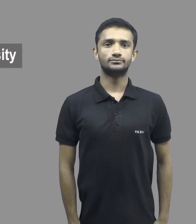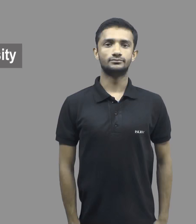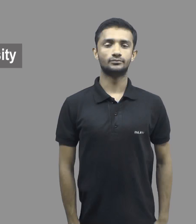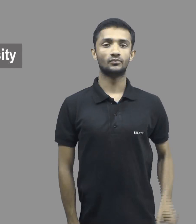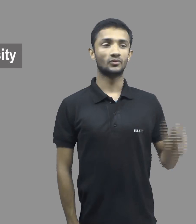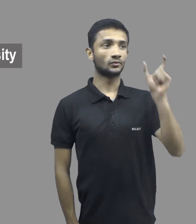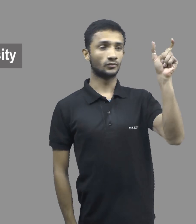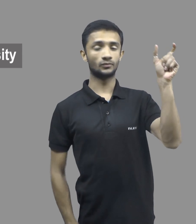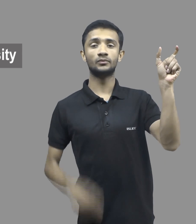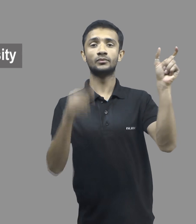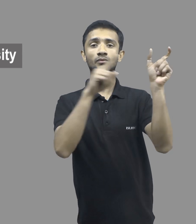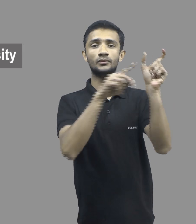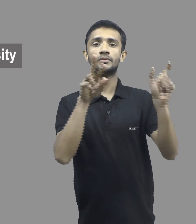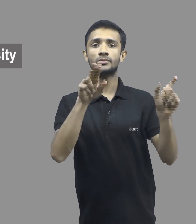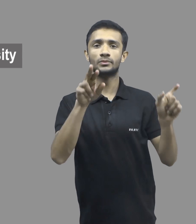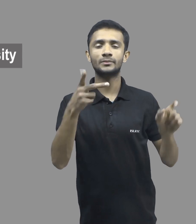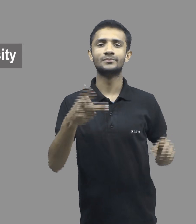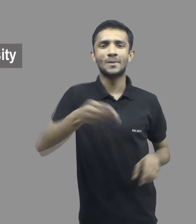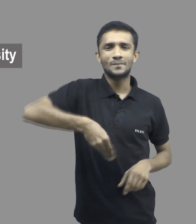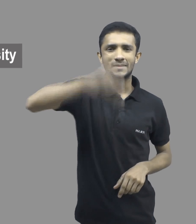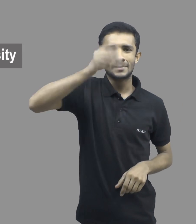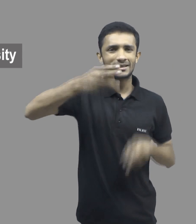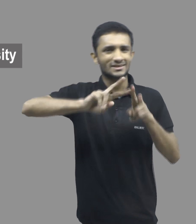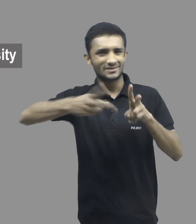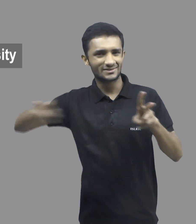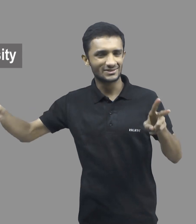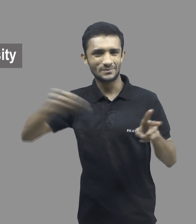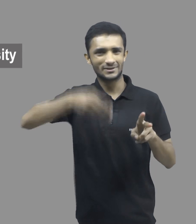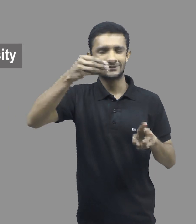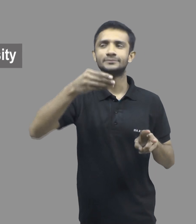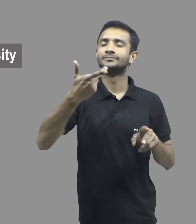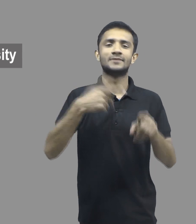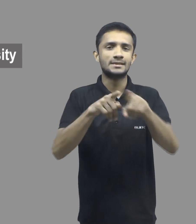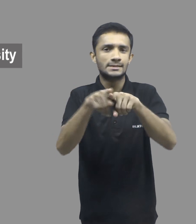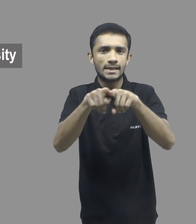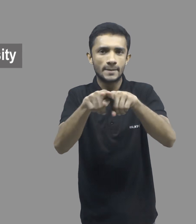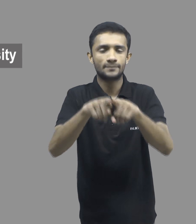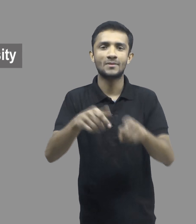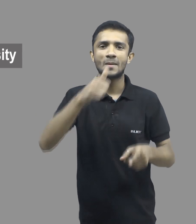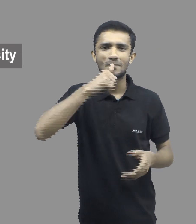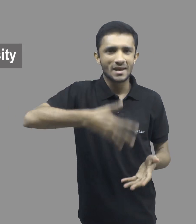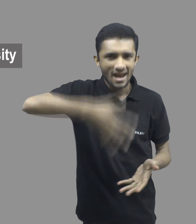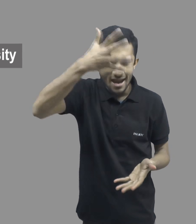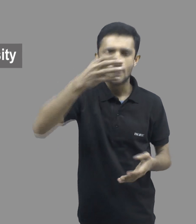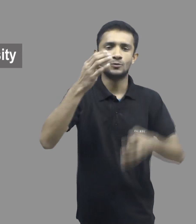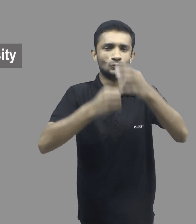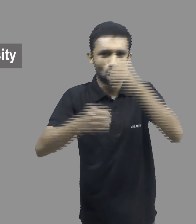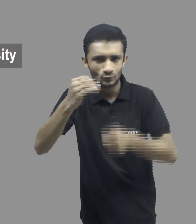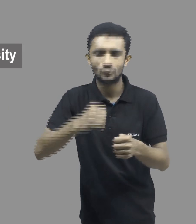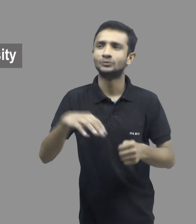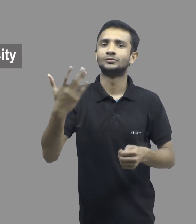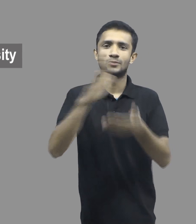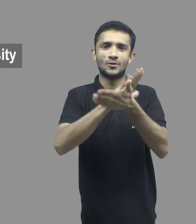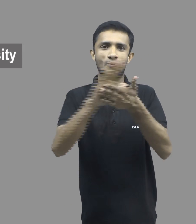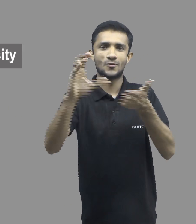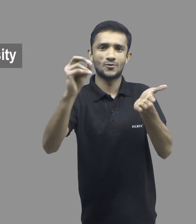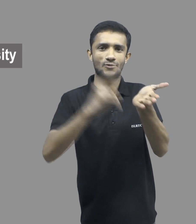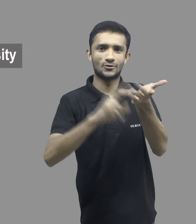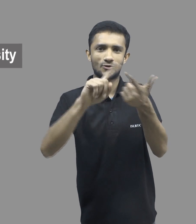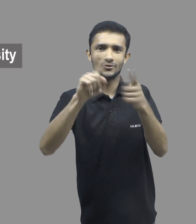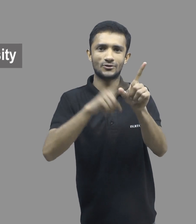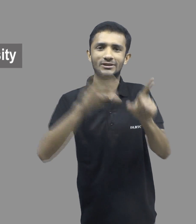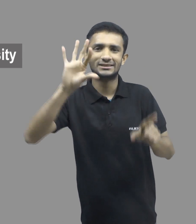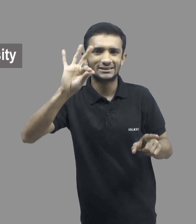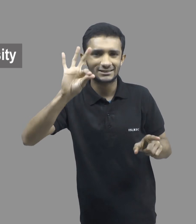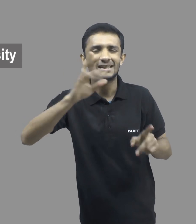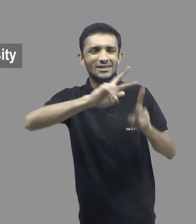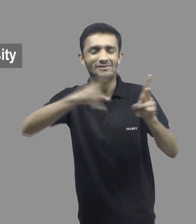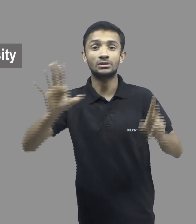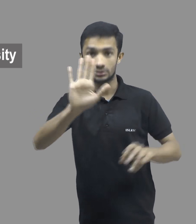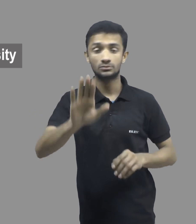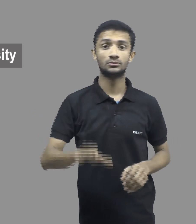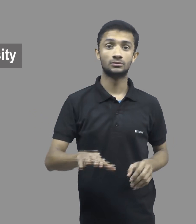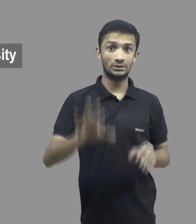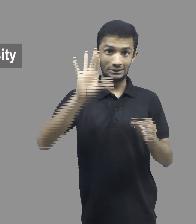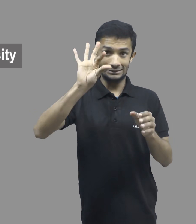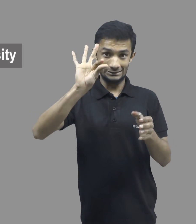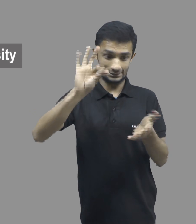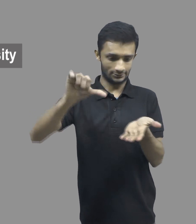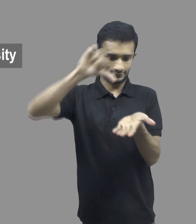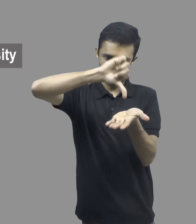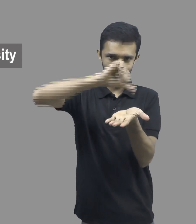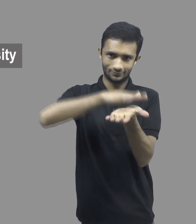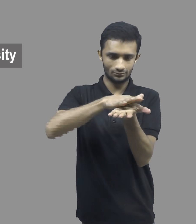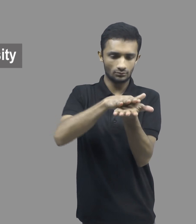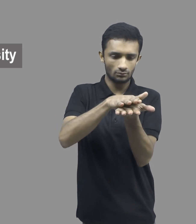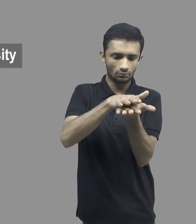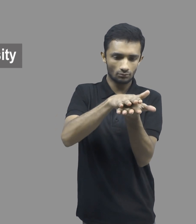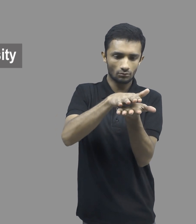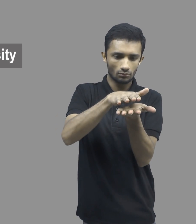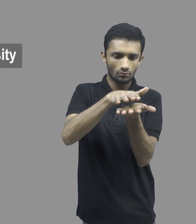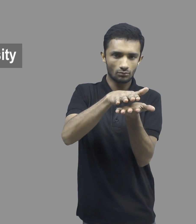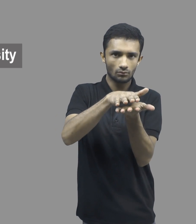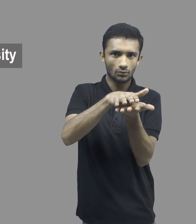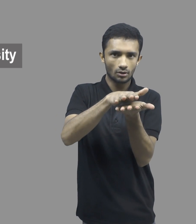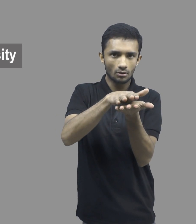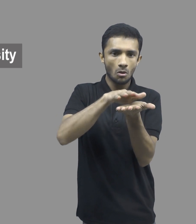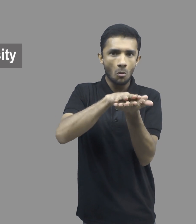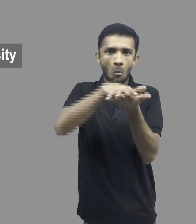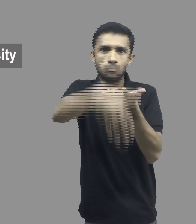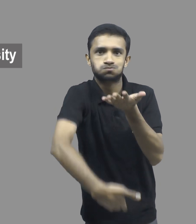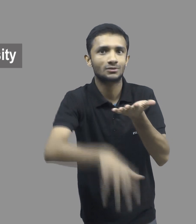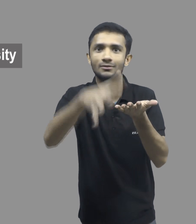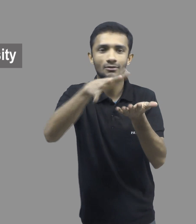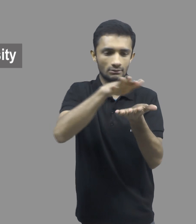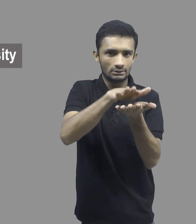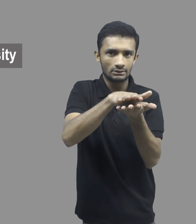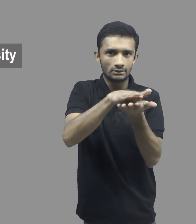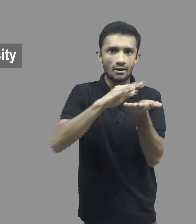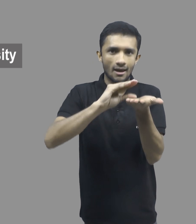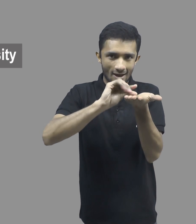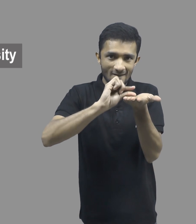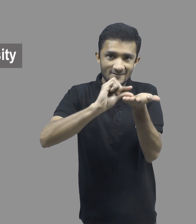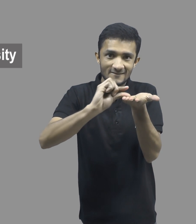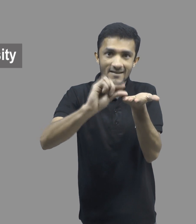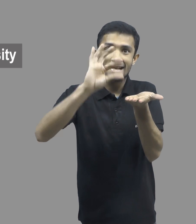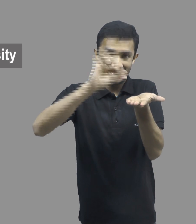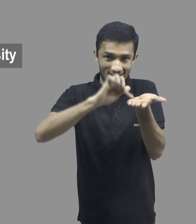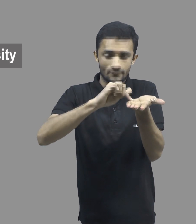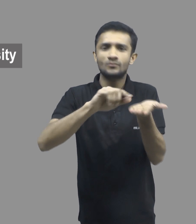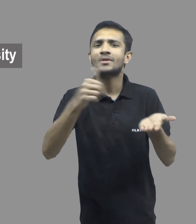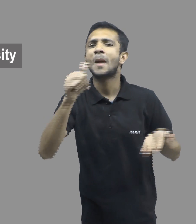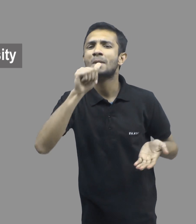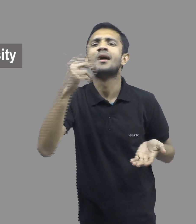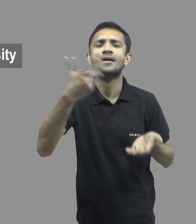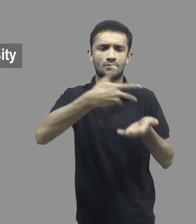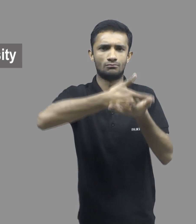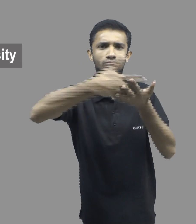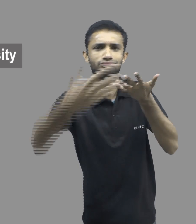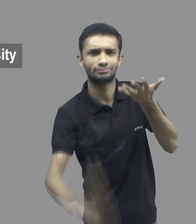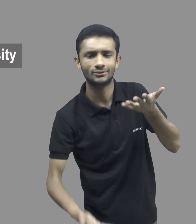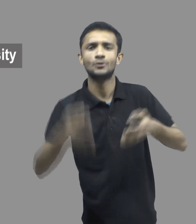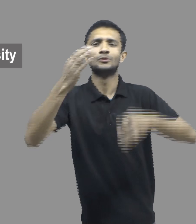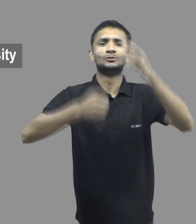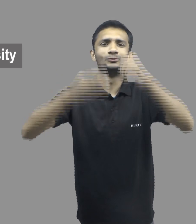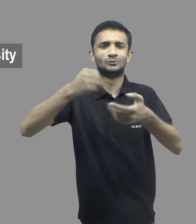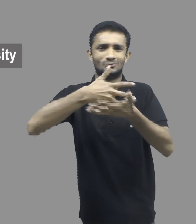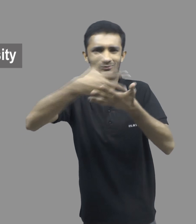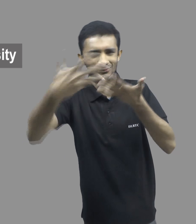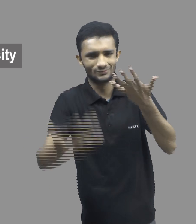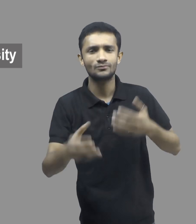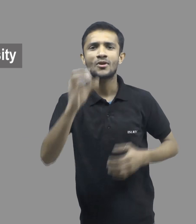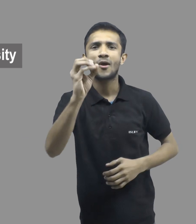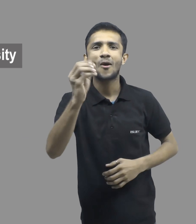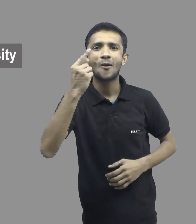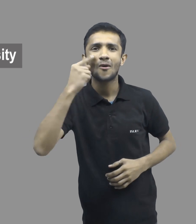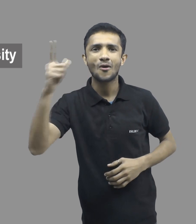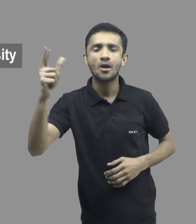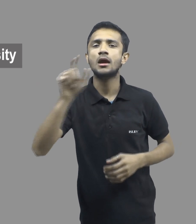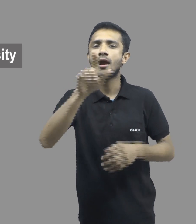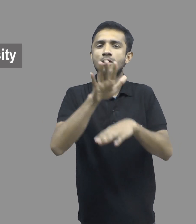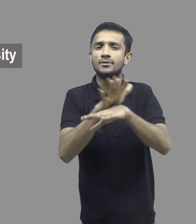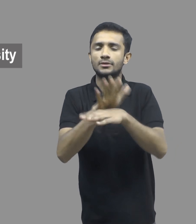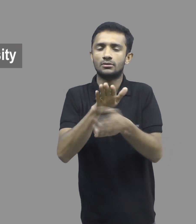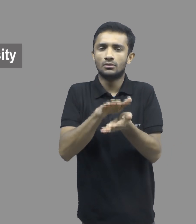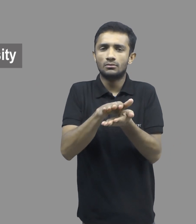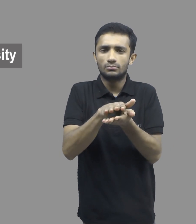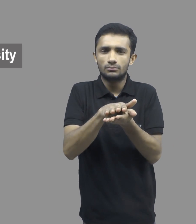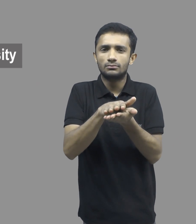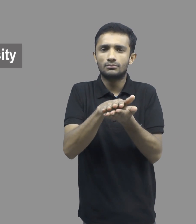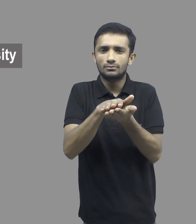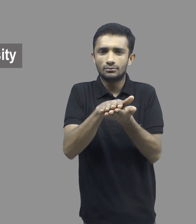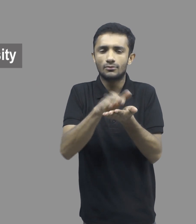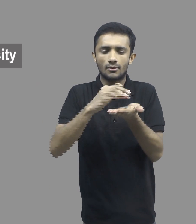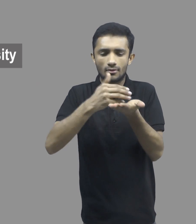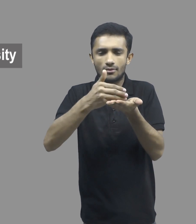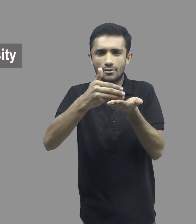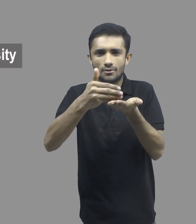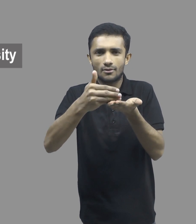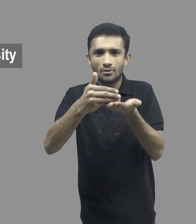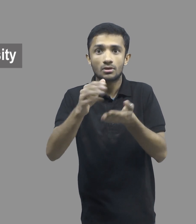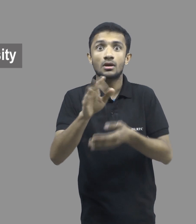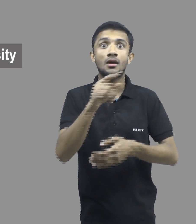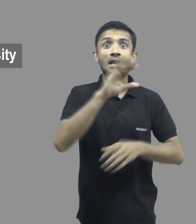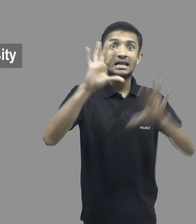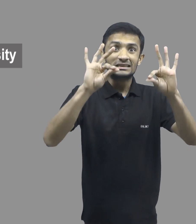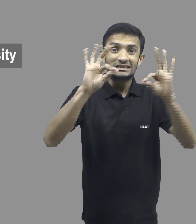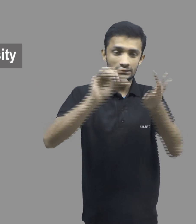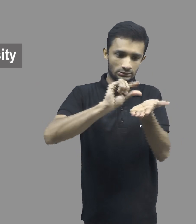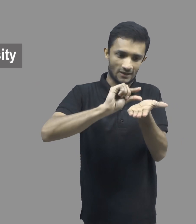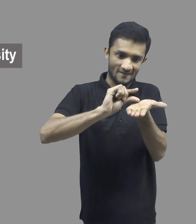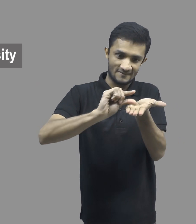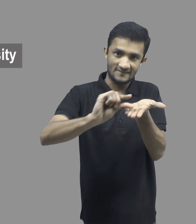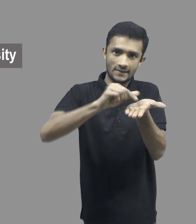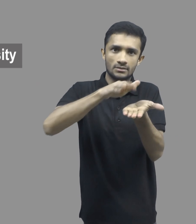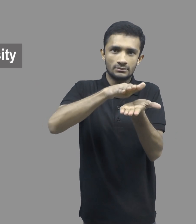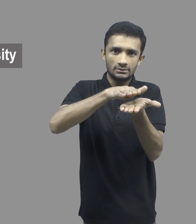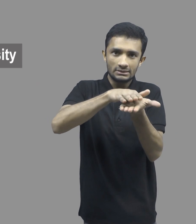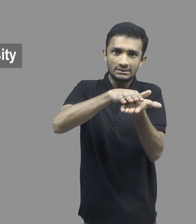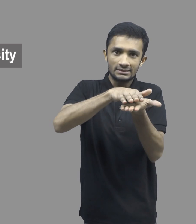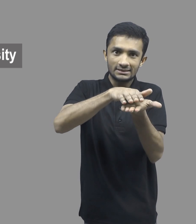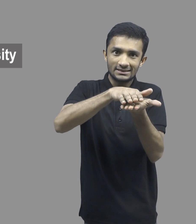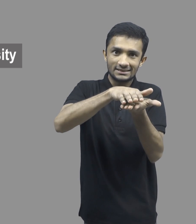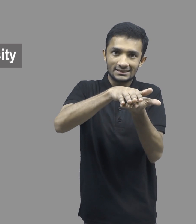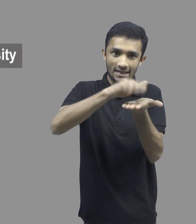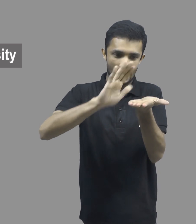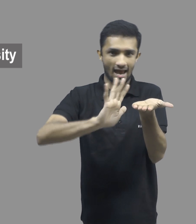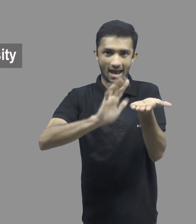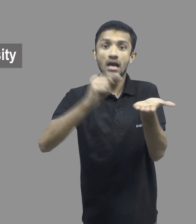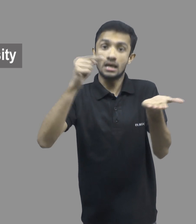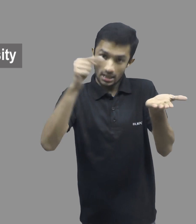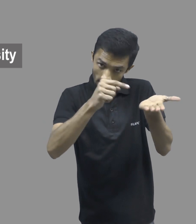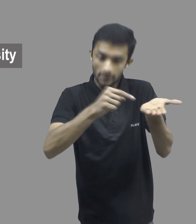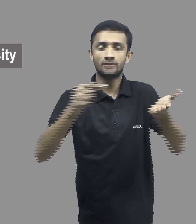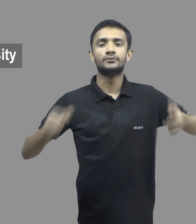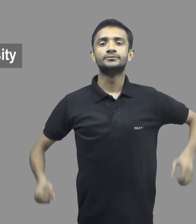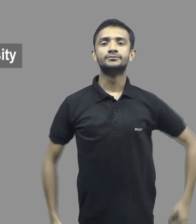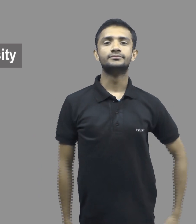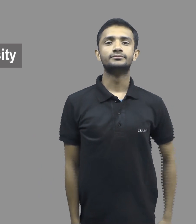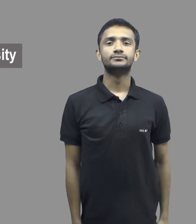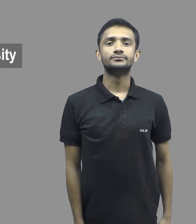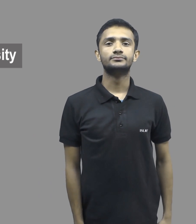Viscosity